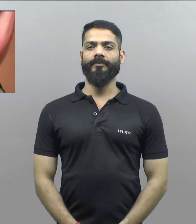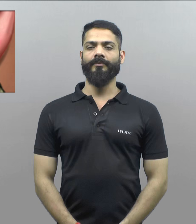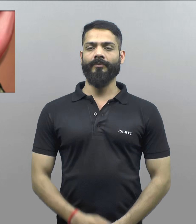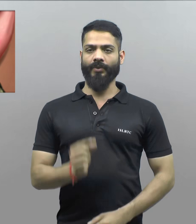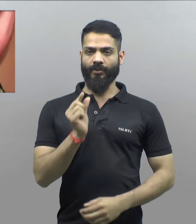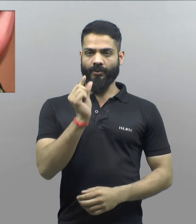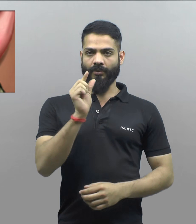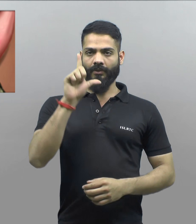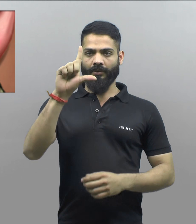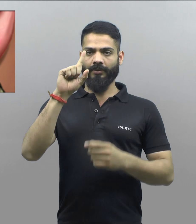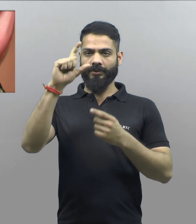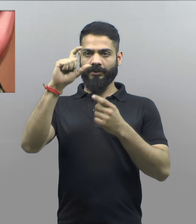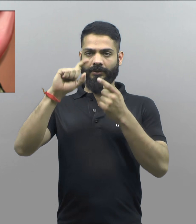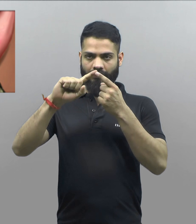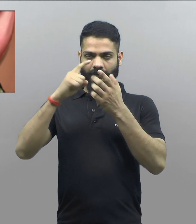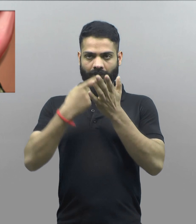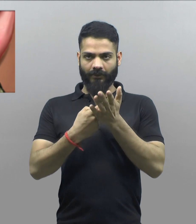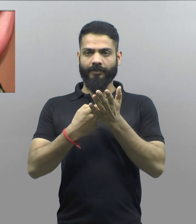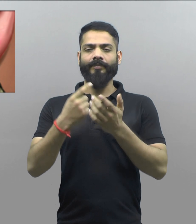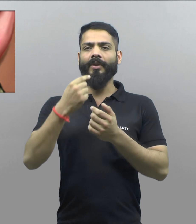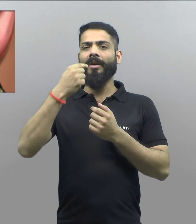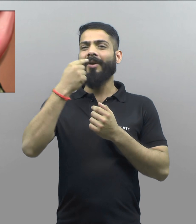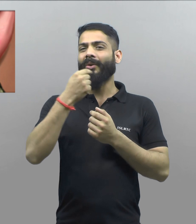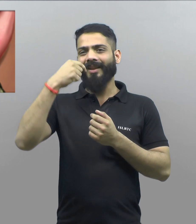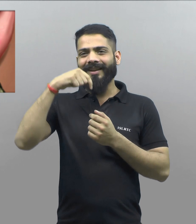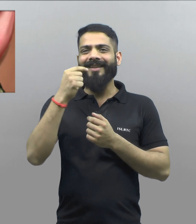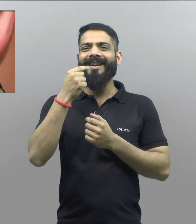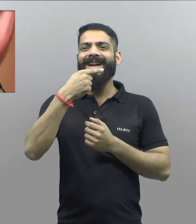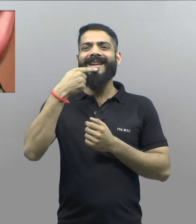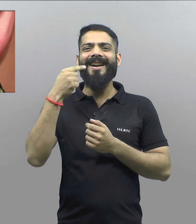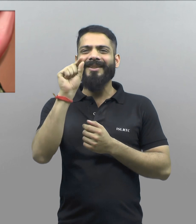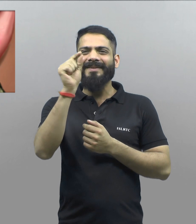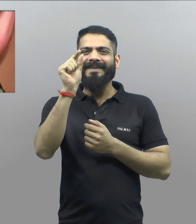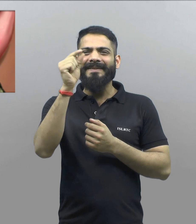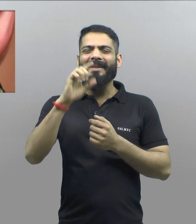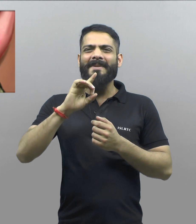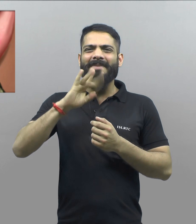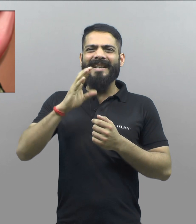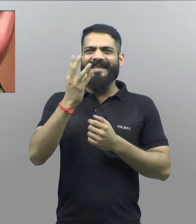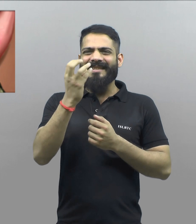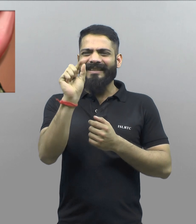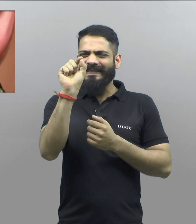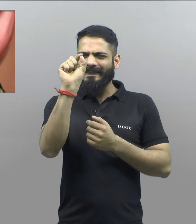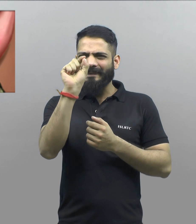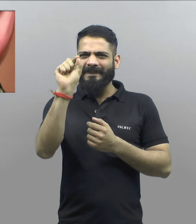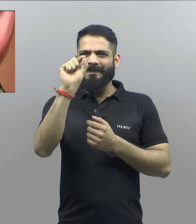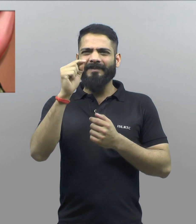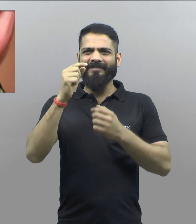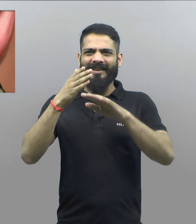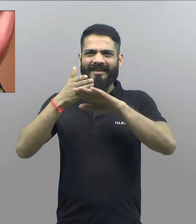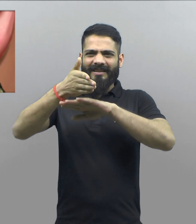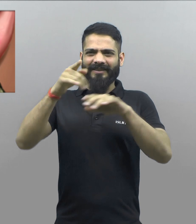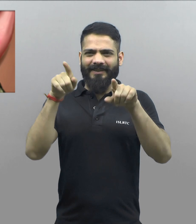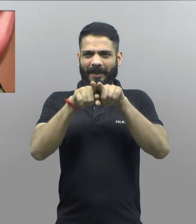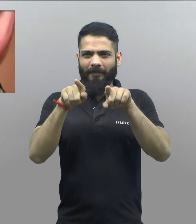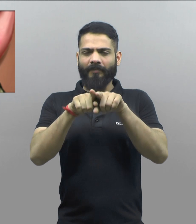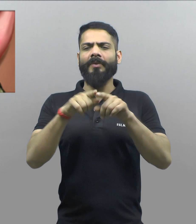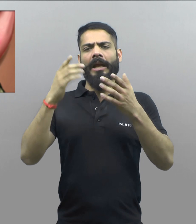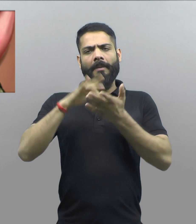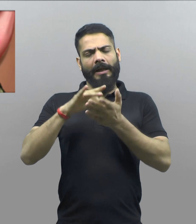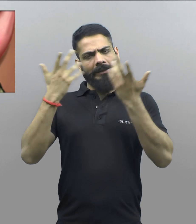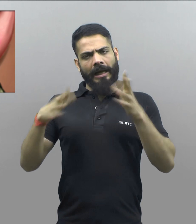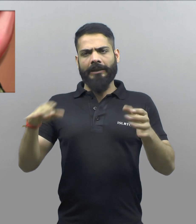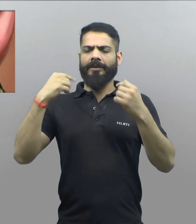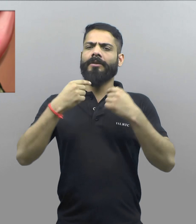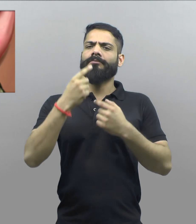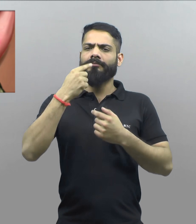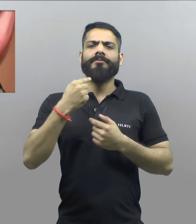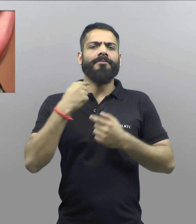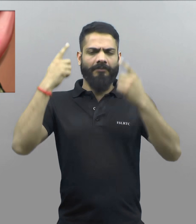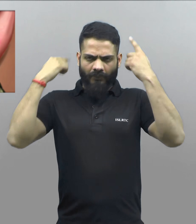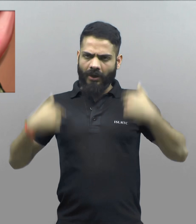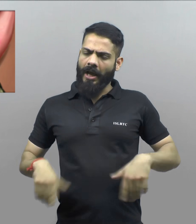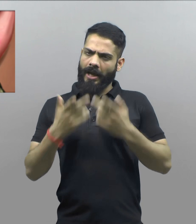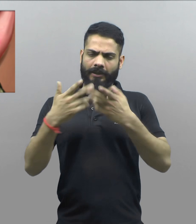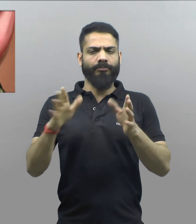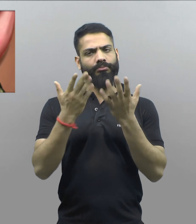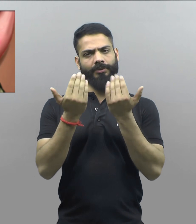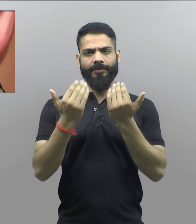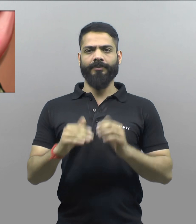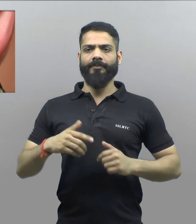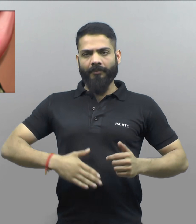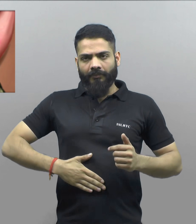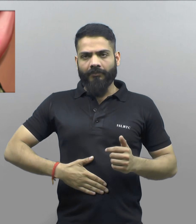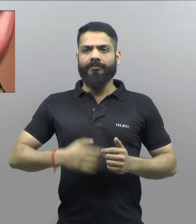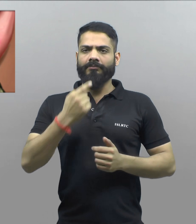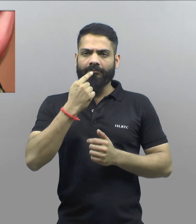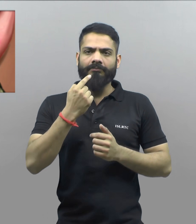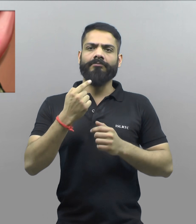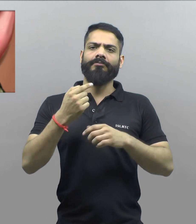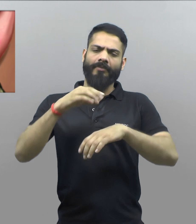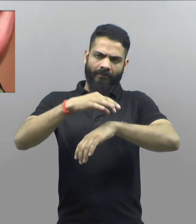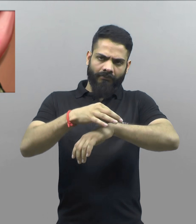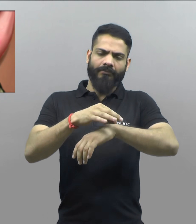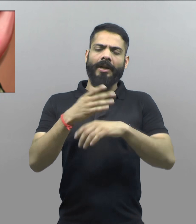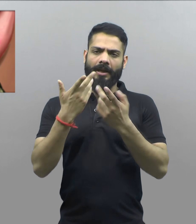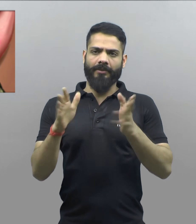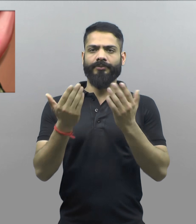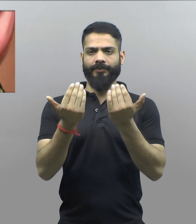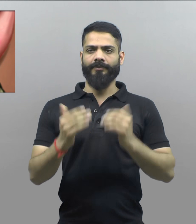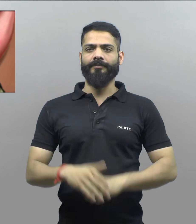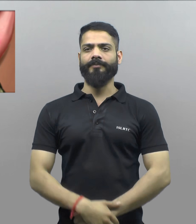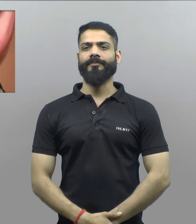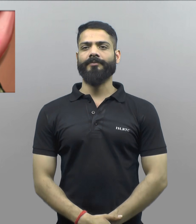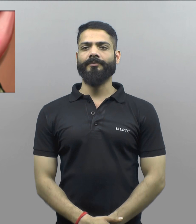Ulcers